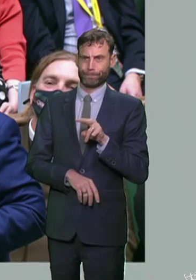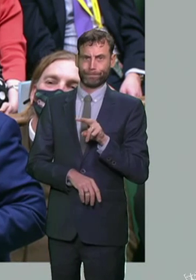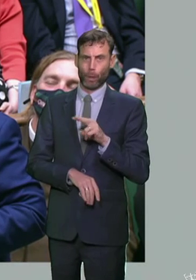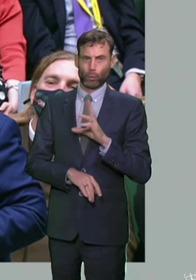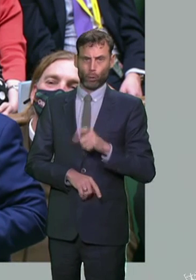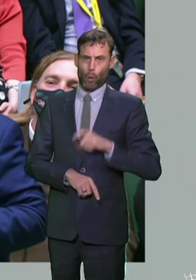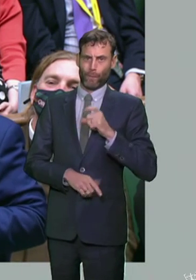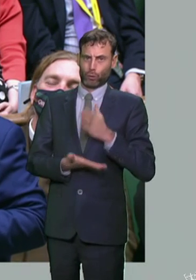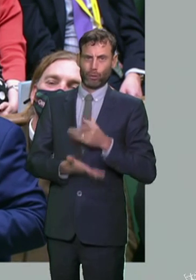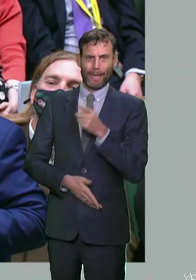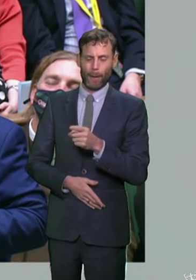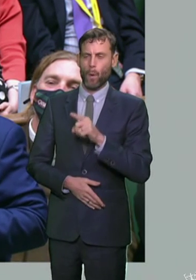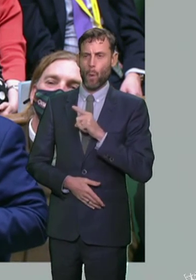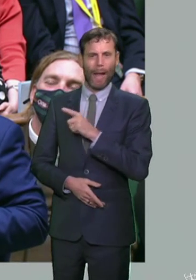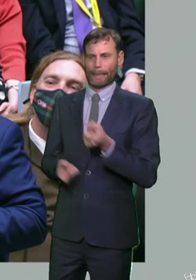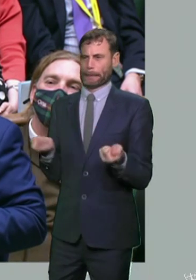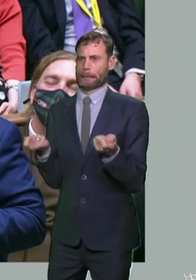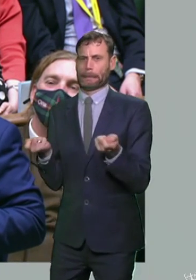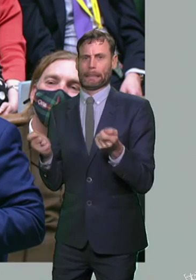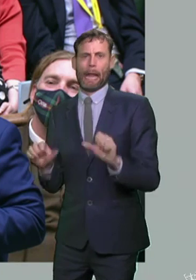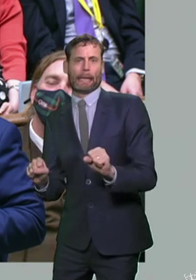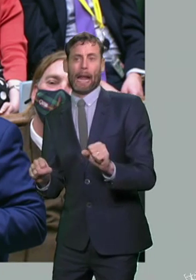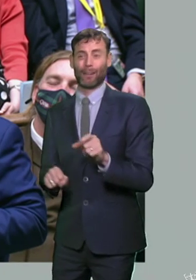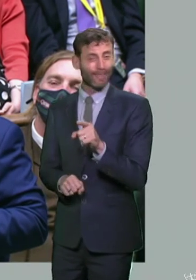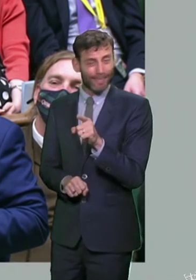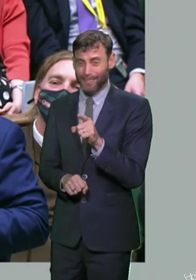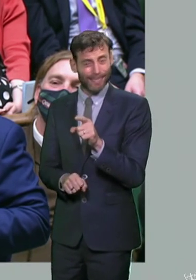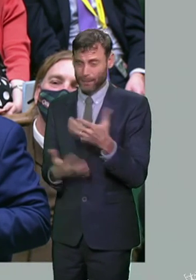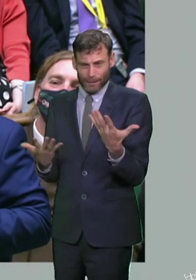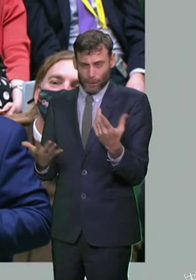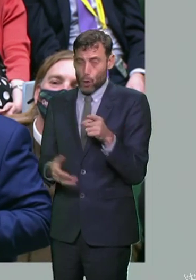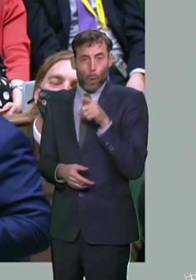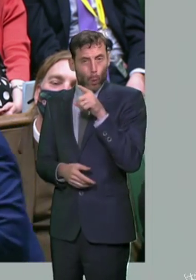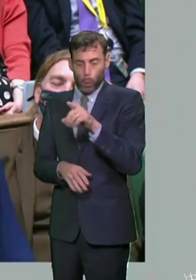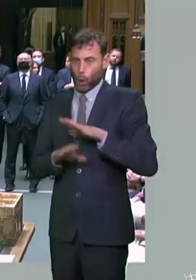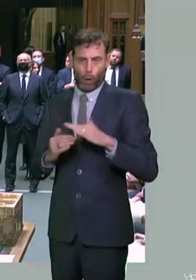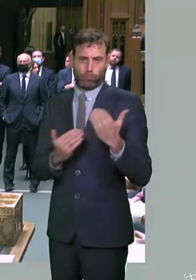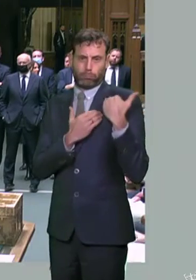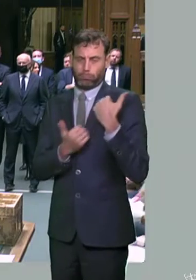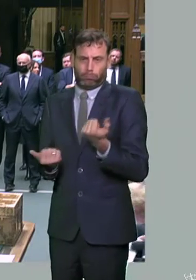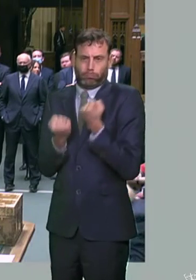Why is he clinging on, when it is clear that he is simply not up to the job?